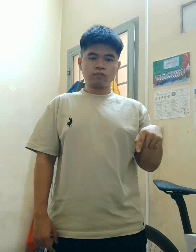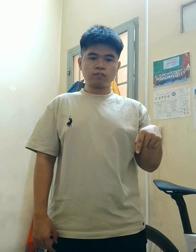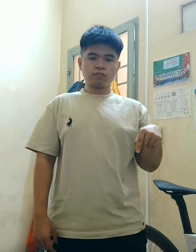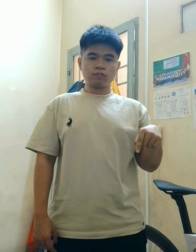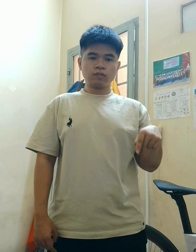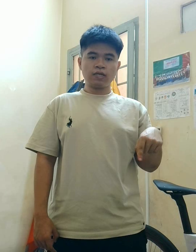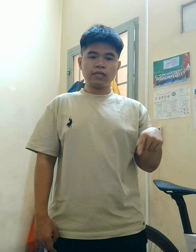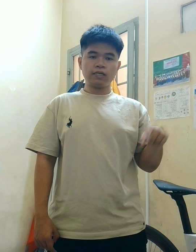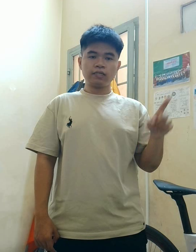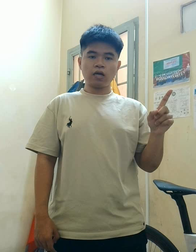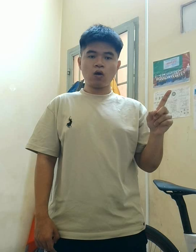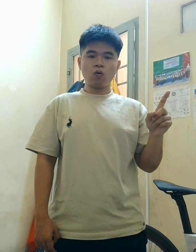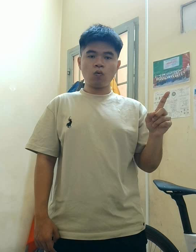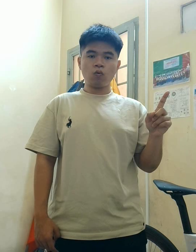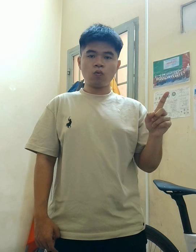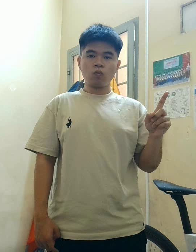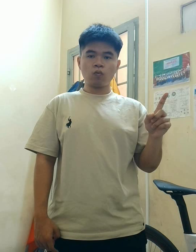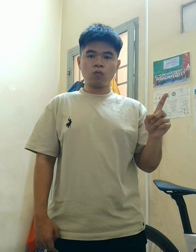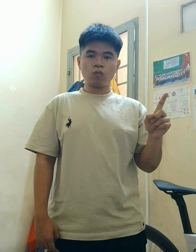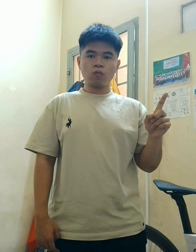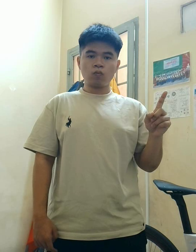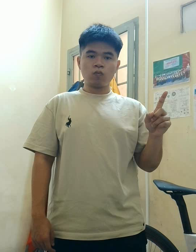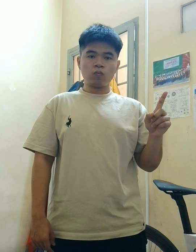di dau